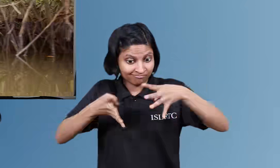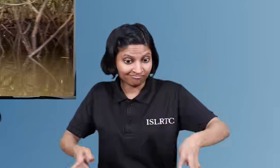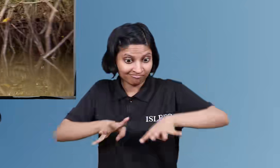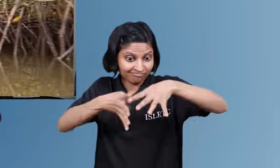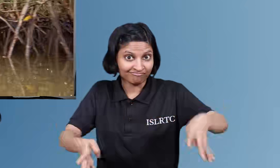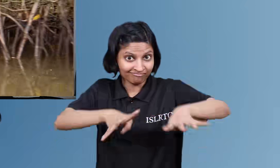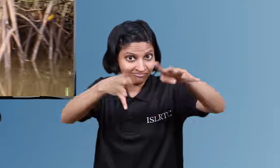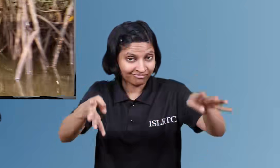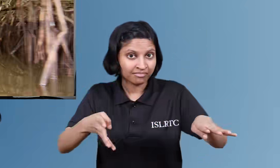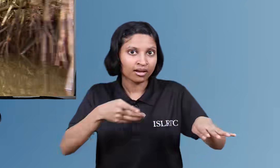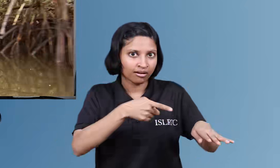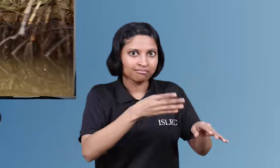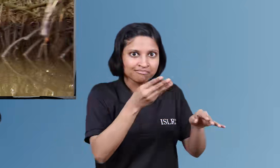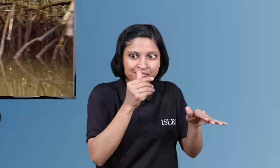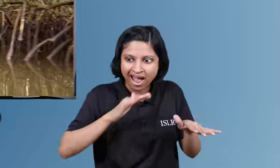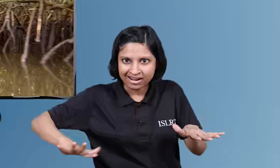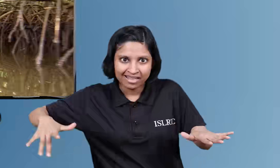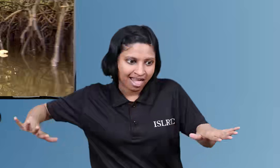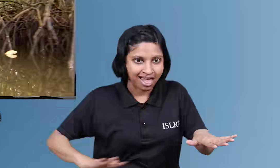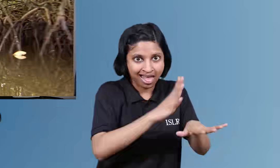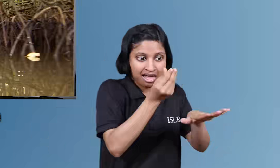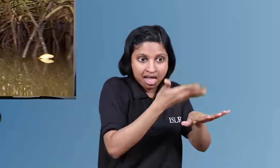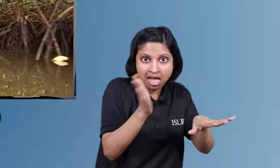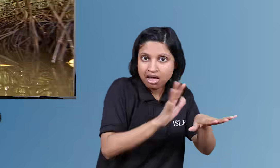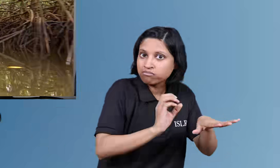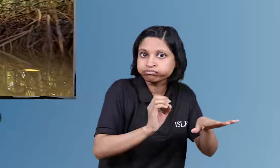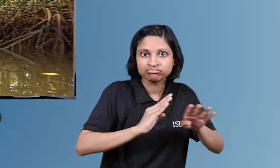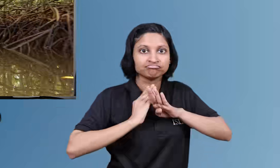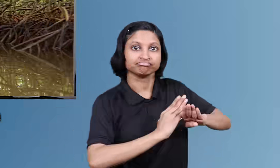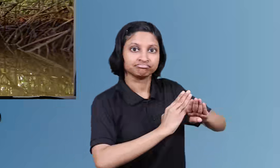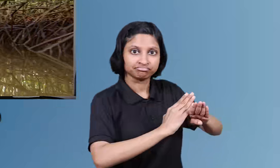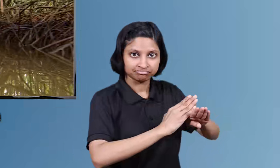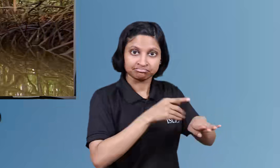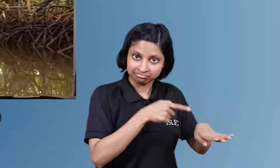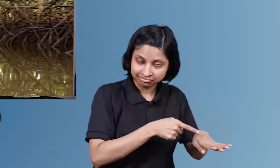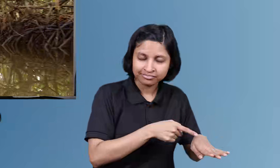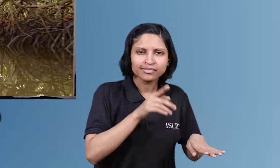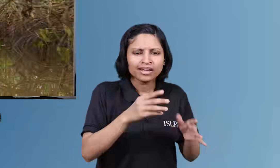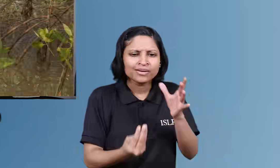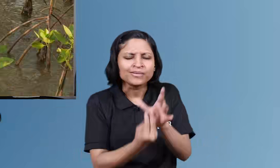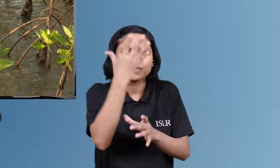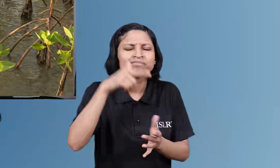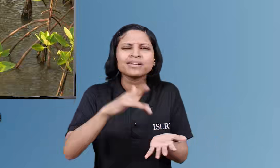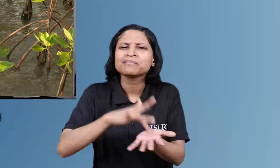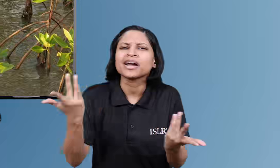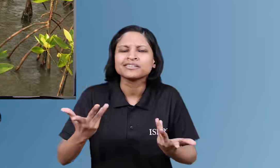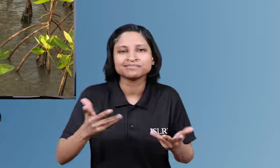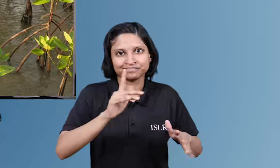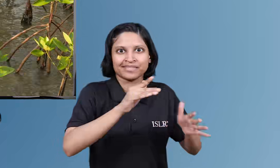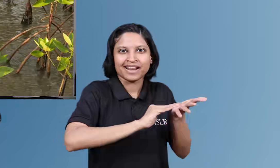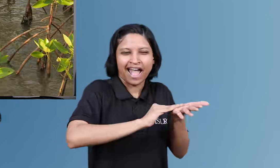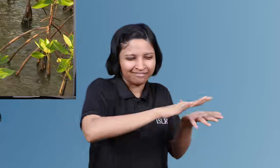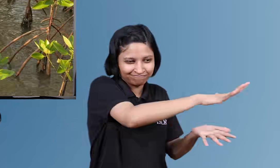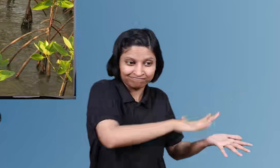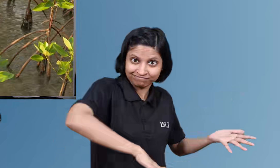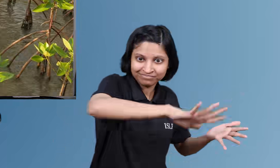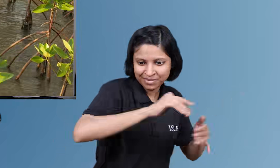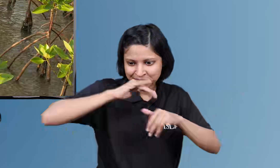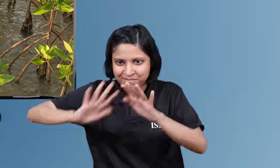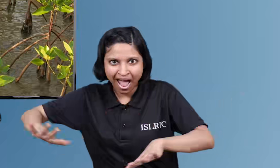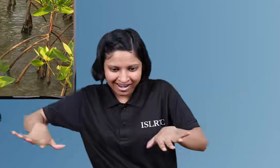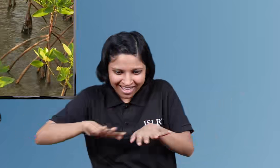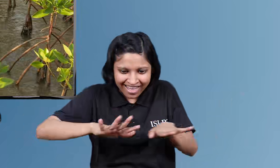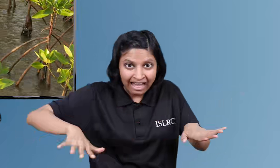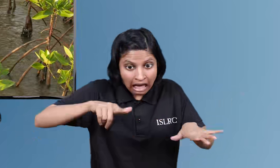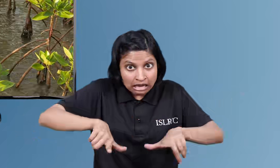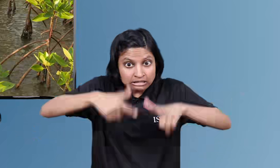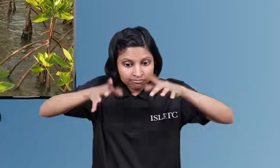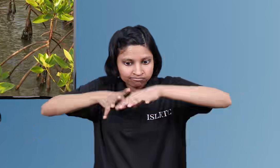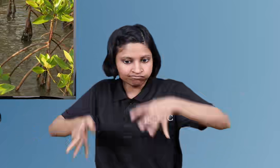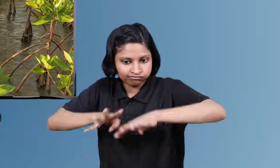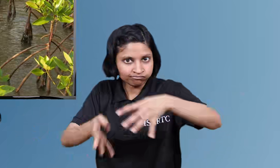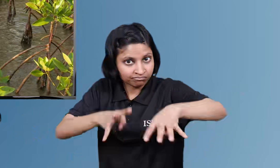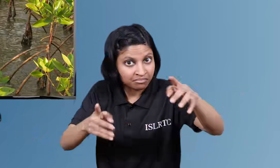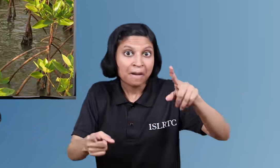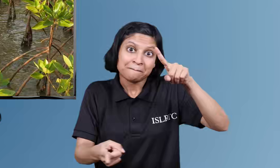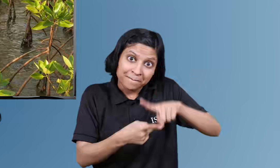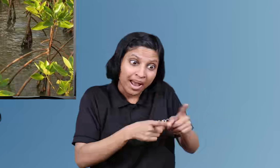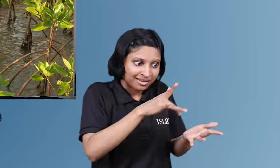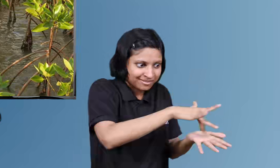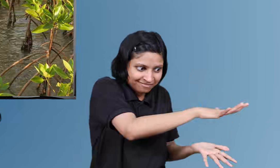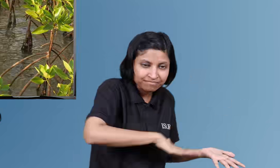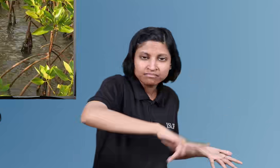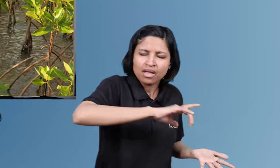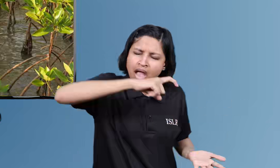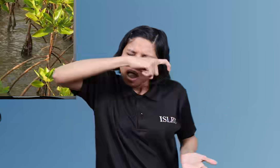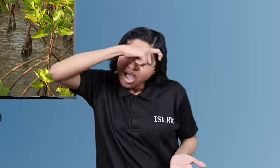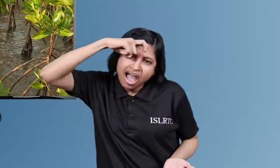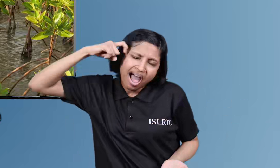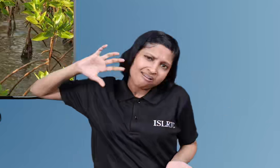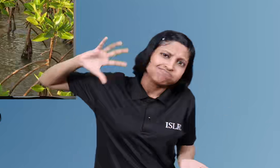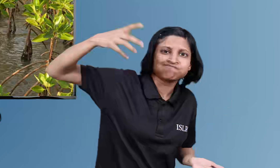that help protect coastlines from erosion. Mangroves are found in tropical coastal regions.